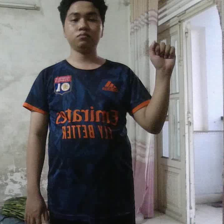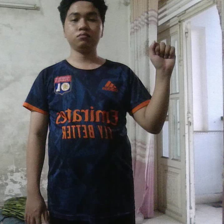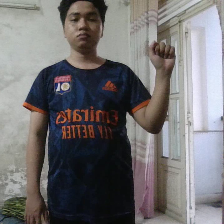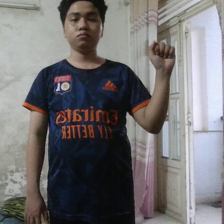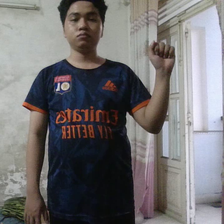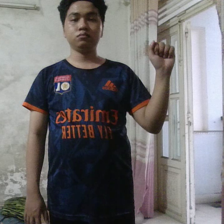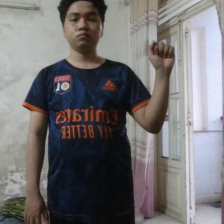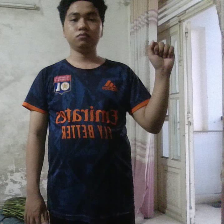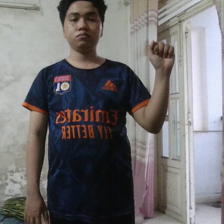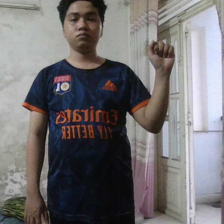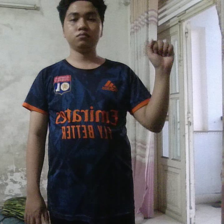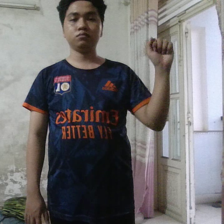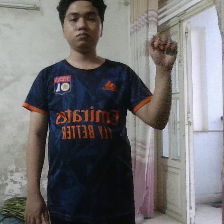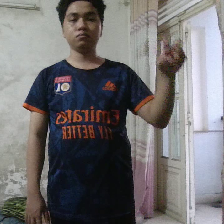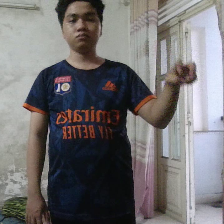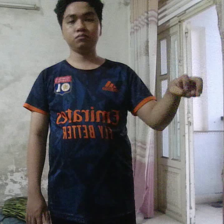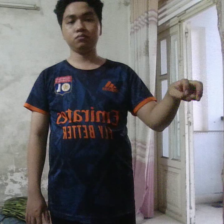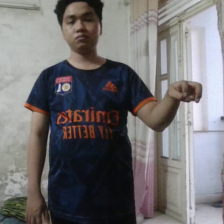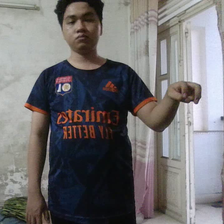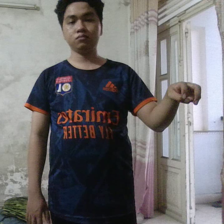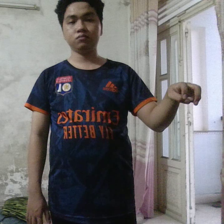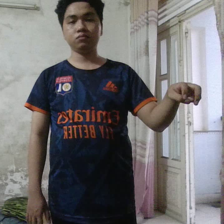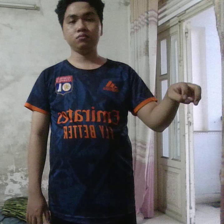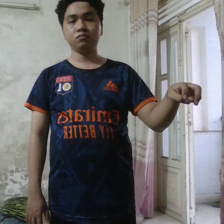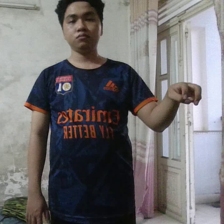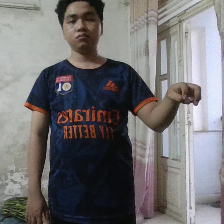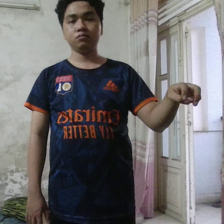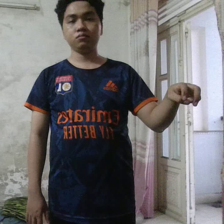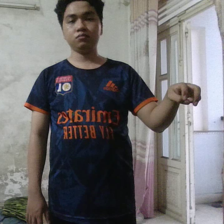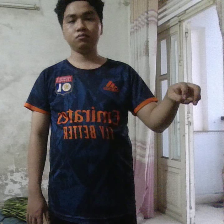â